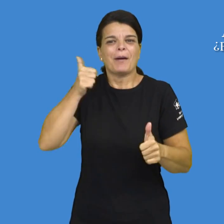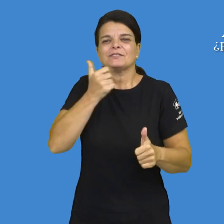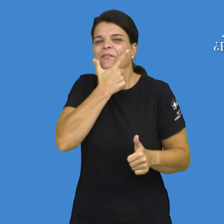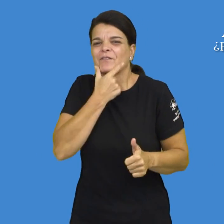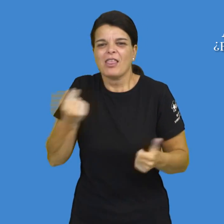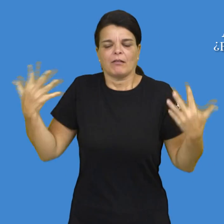fácil